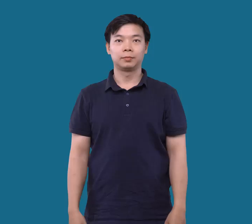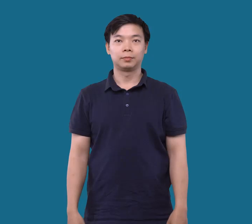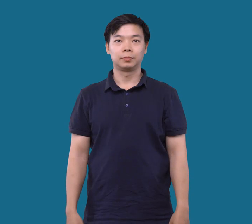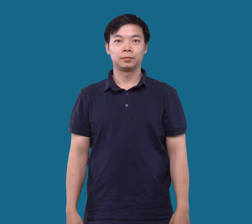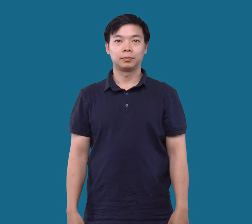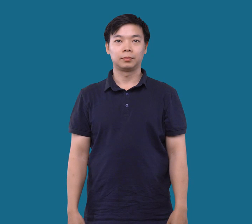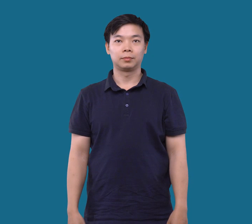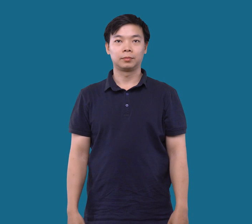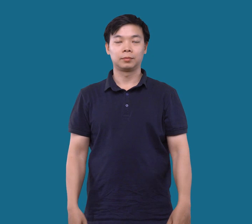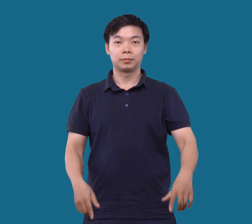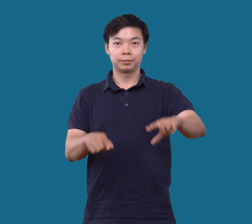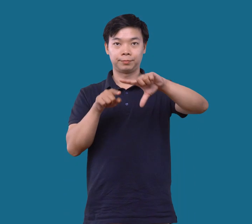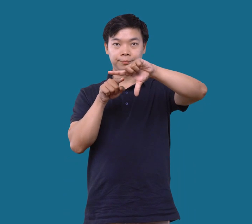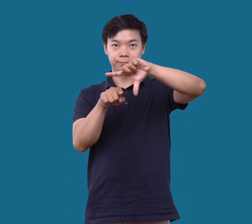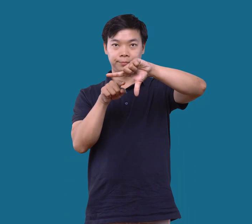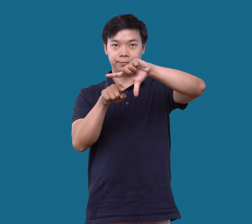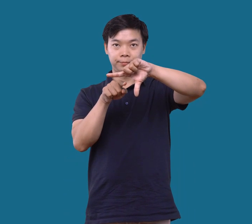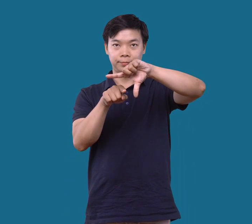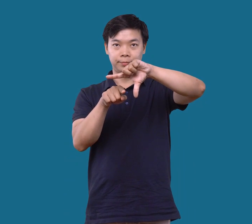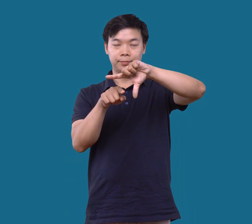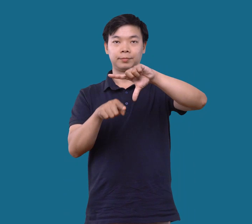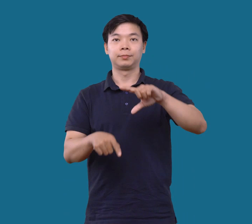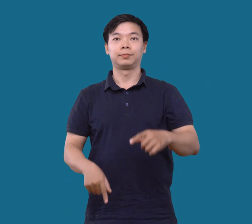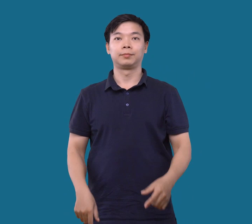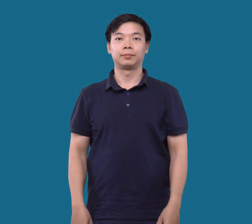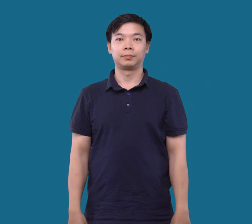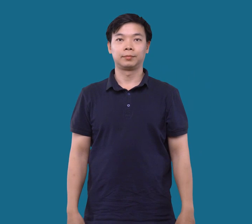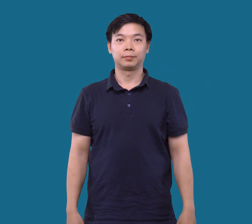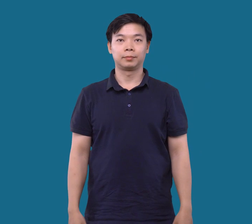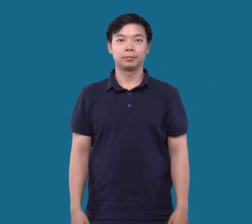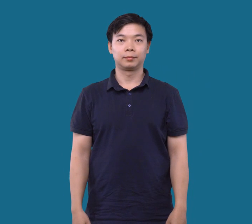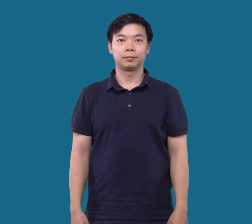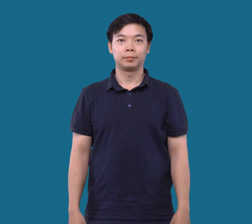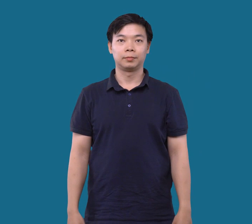mẫu số